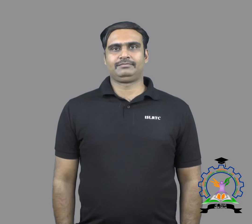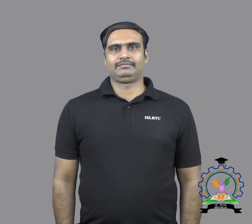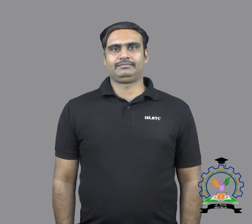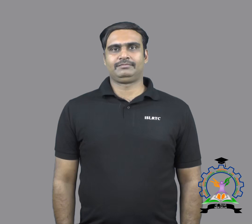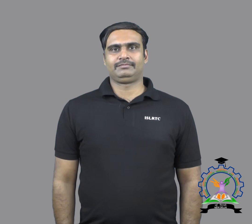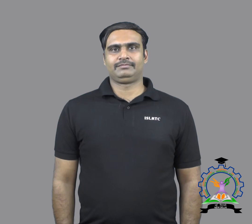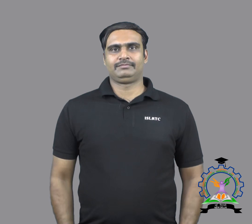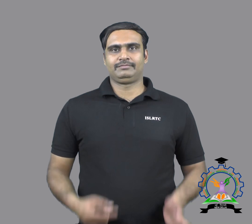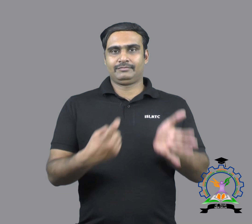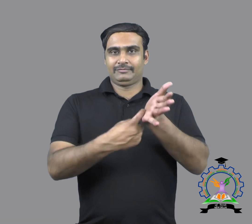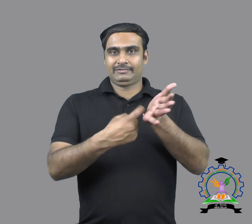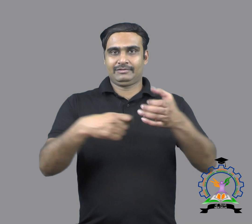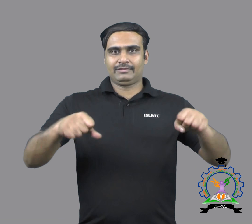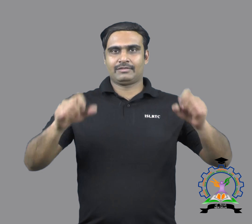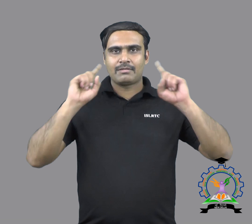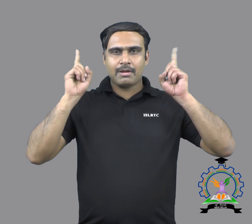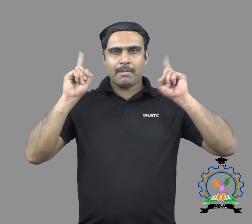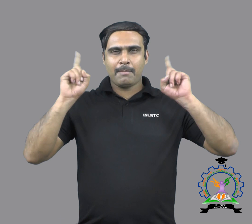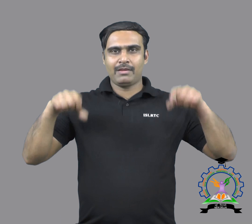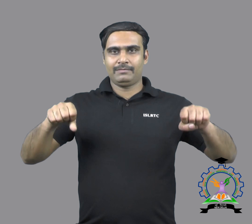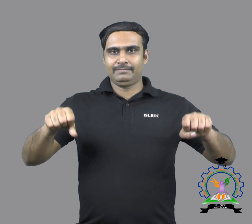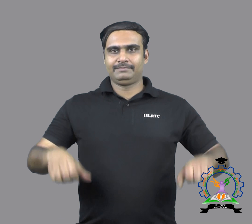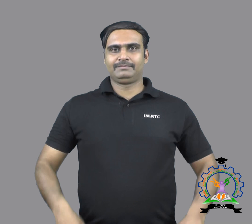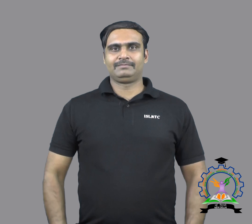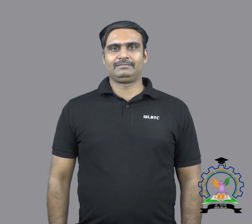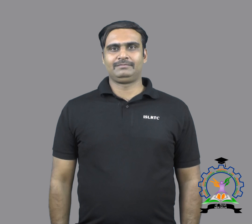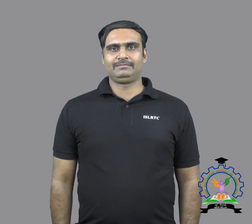Royal Enfield